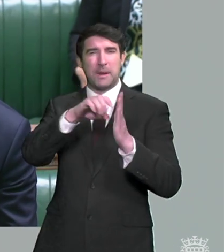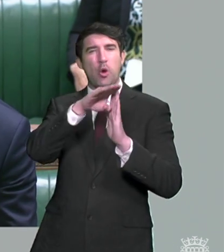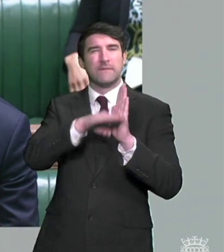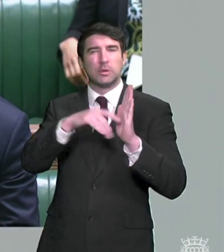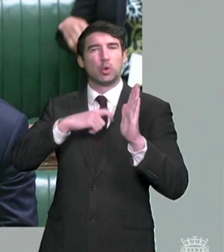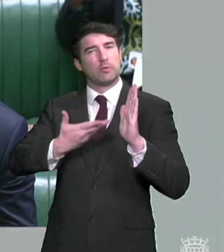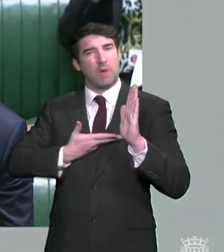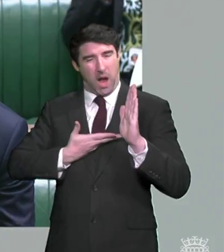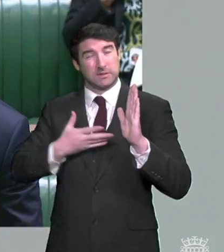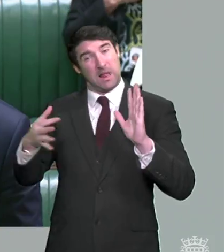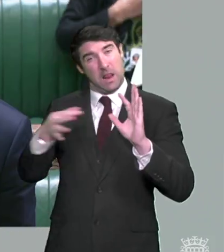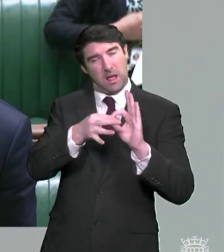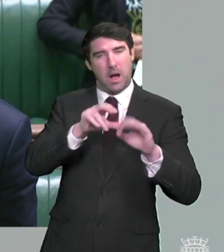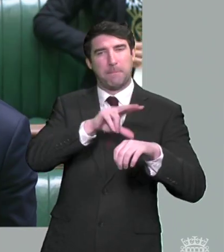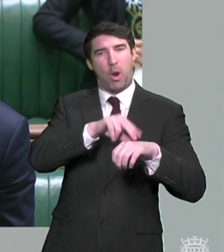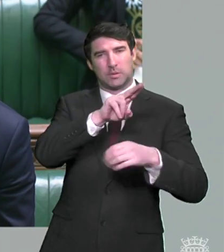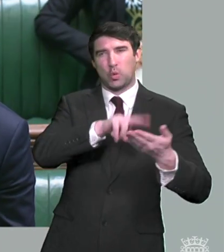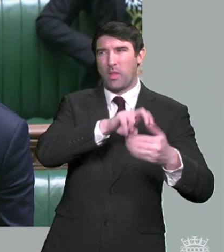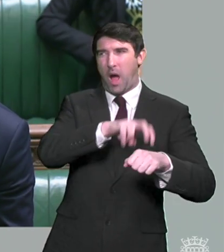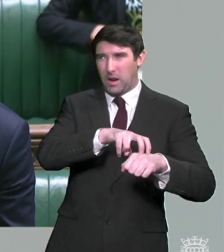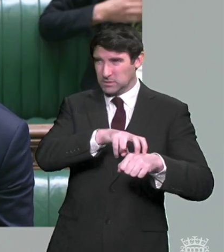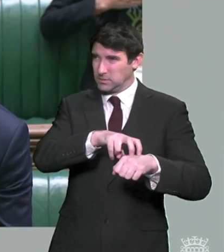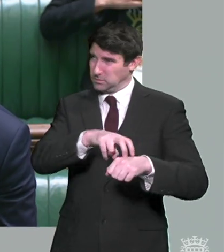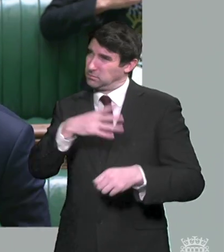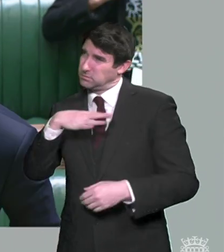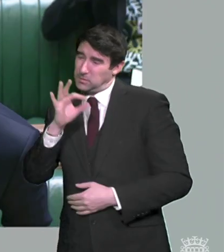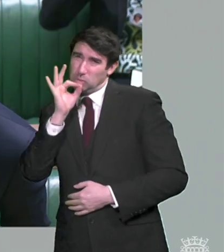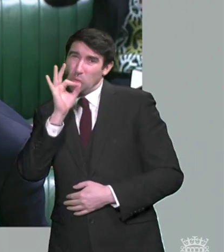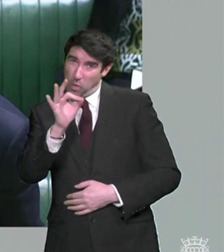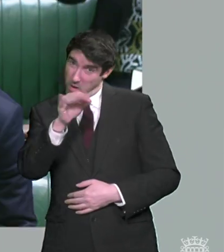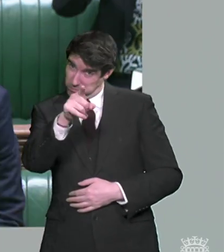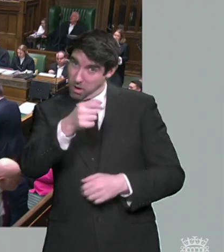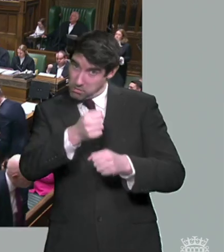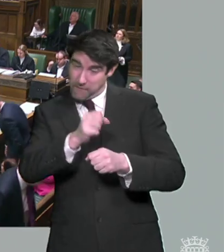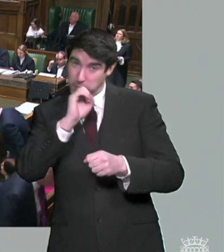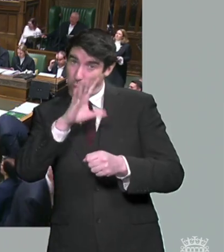Will the Minister assure the House that the Government will do nothing to disrupt that relationship?